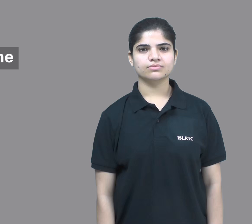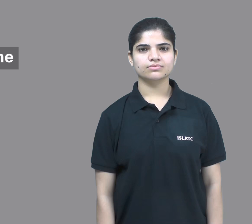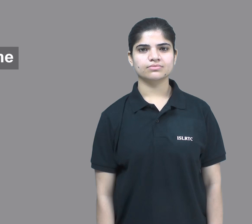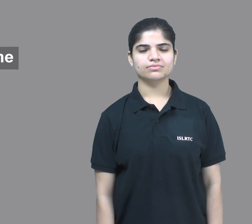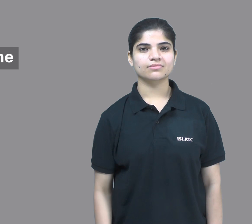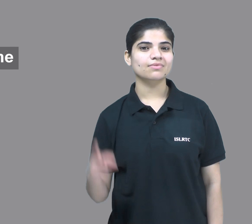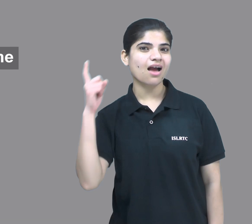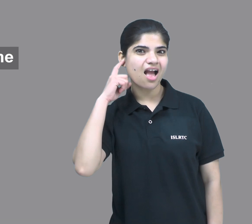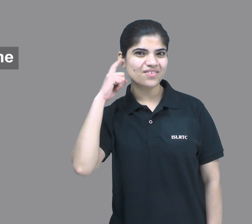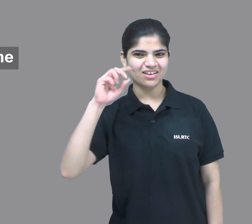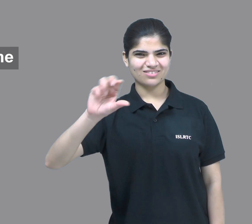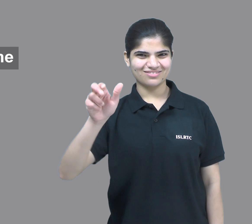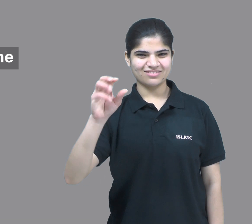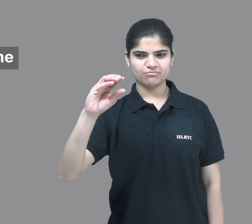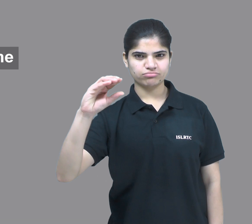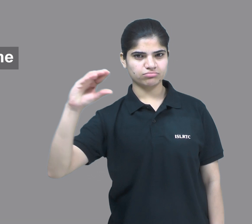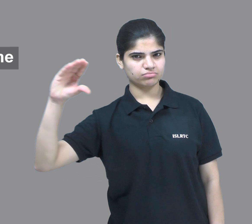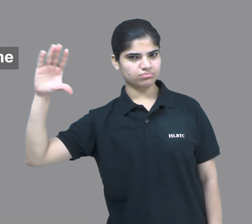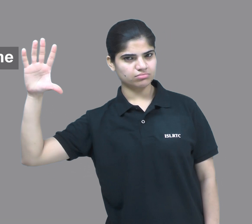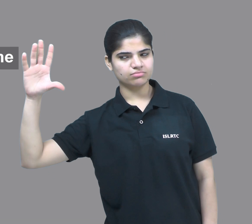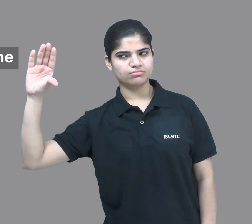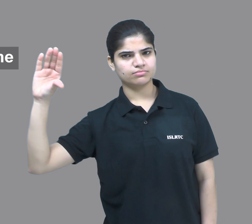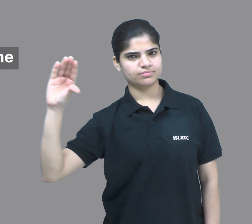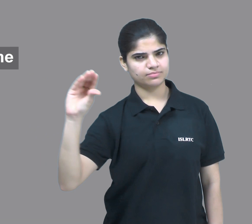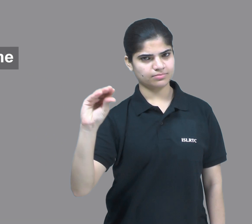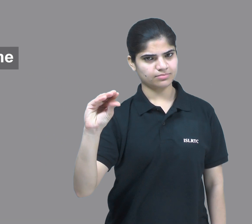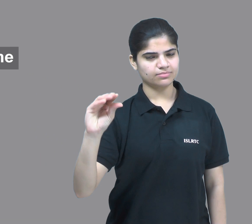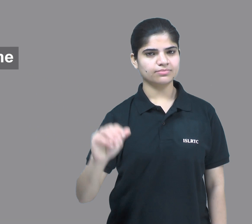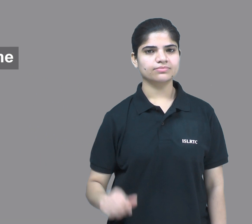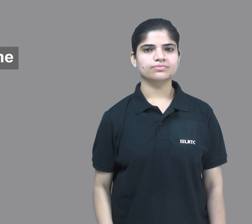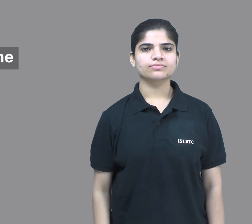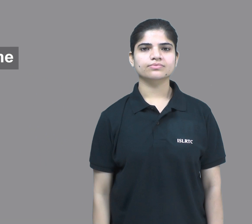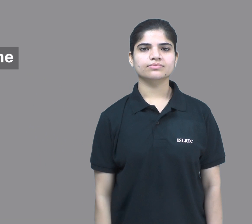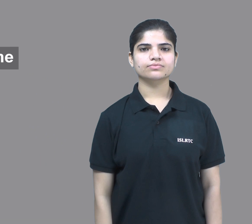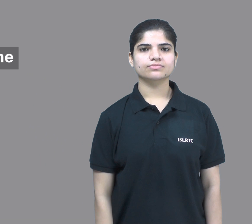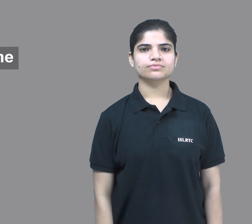Volume